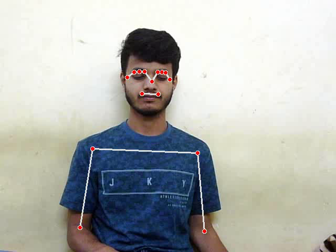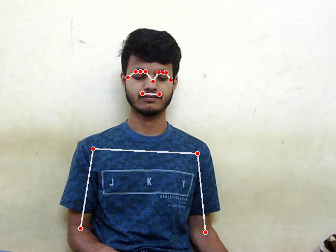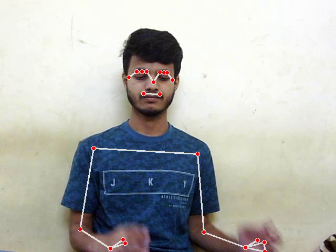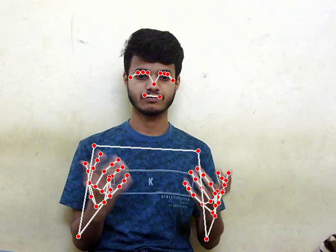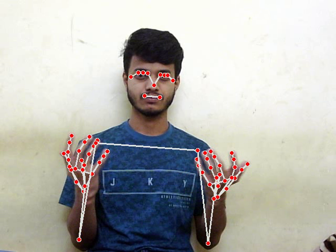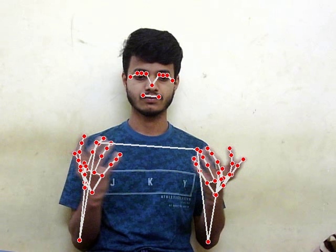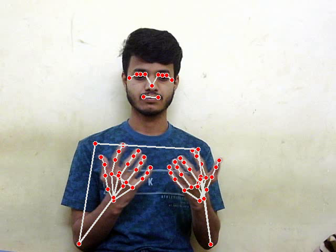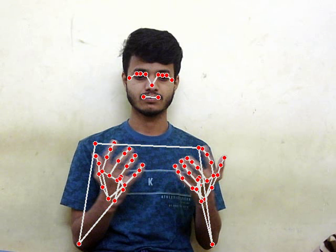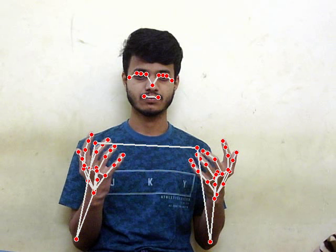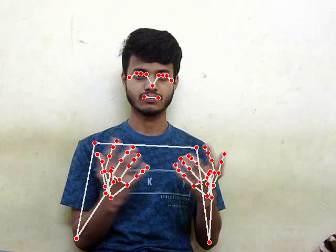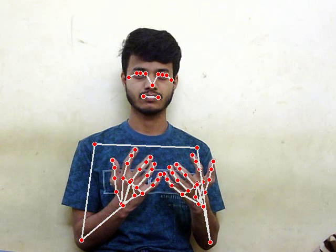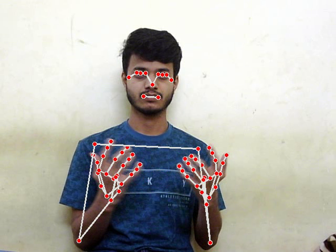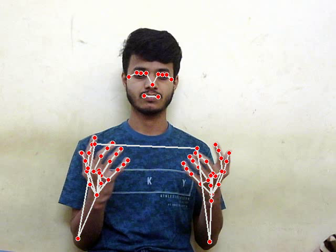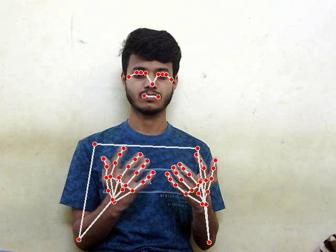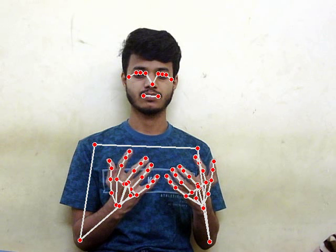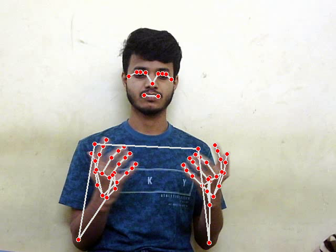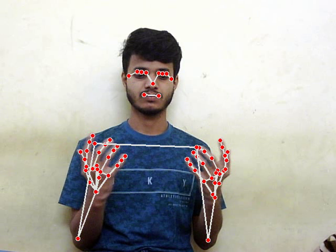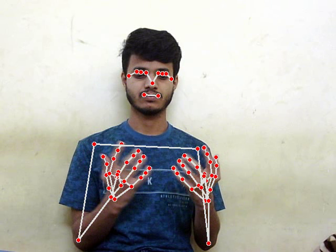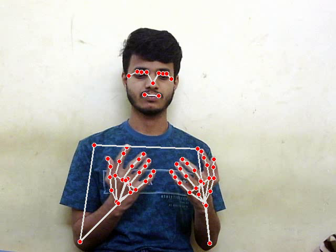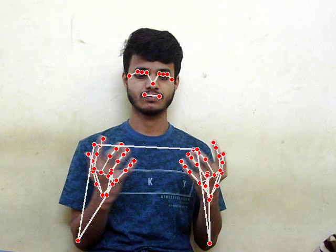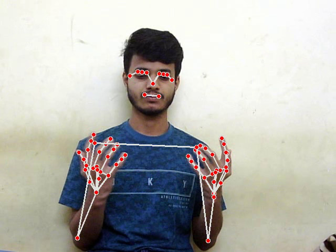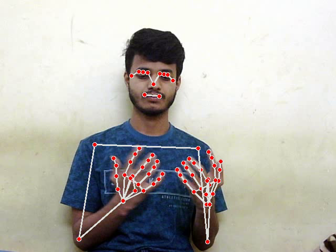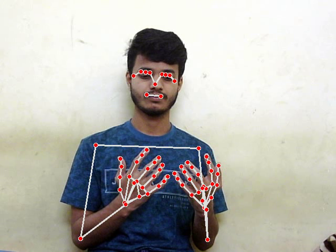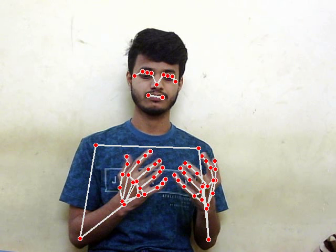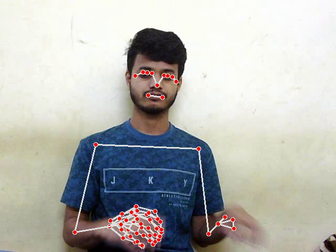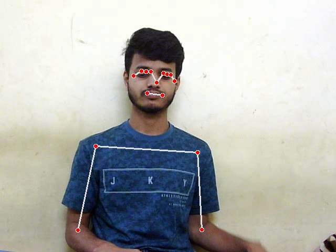what